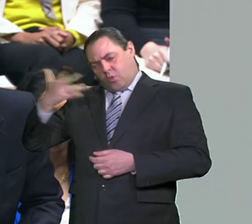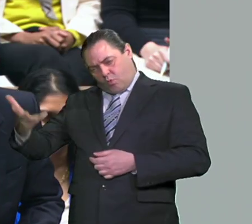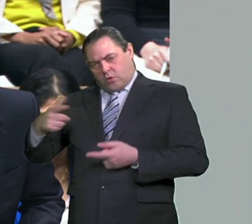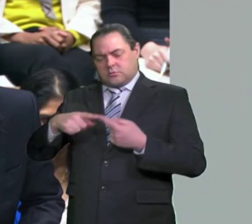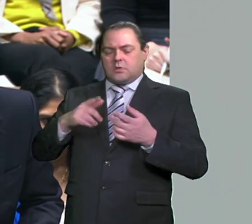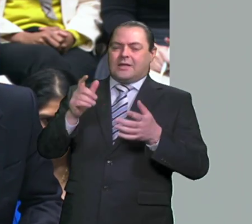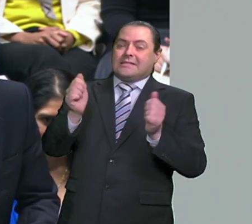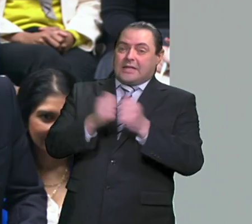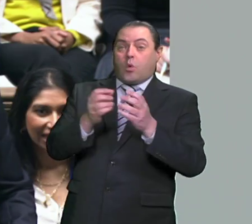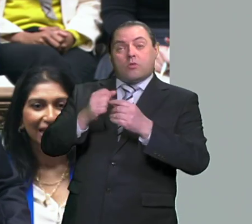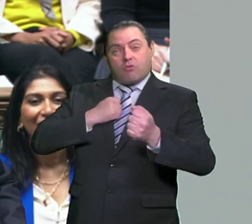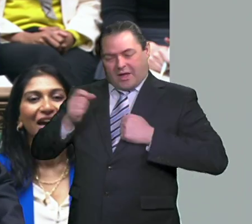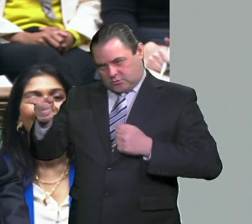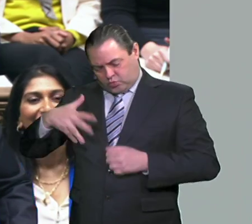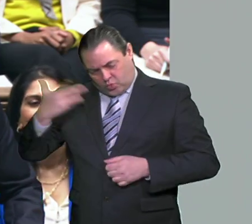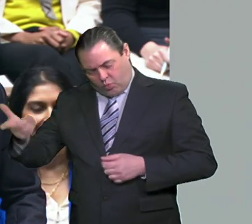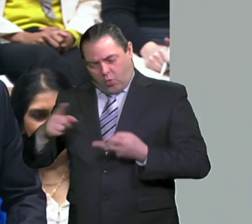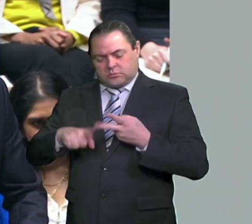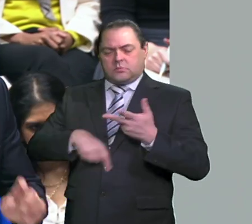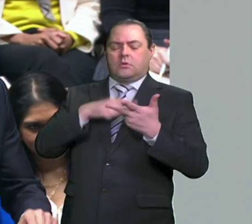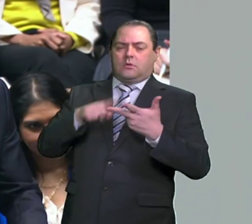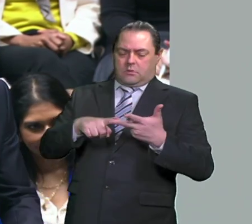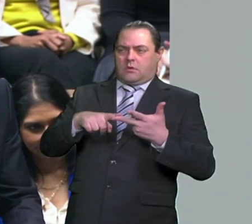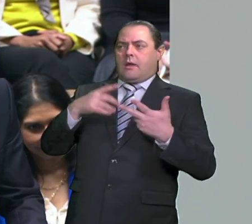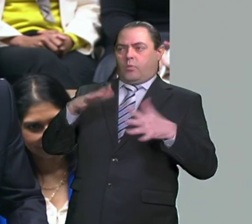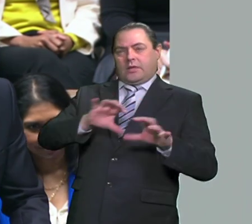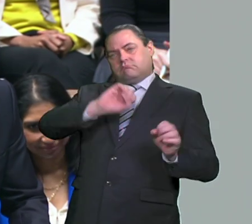We signed a deal with Rwanda—they opposed it.